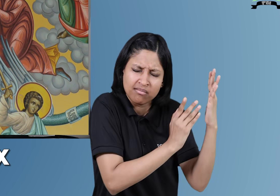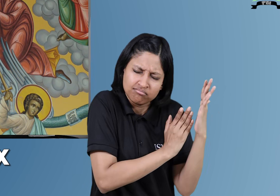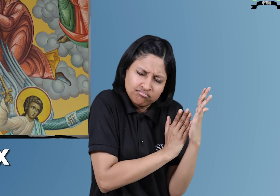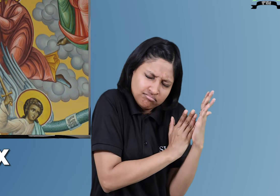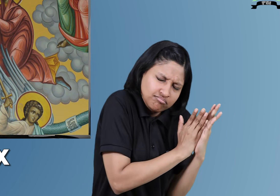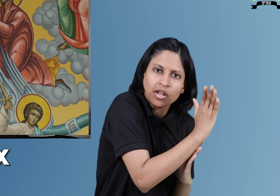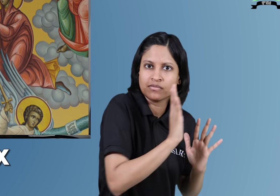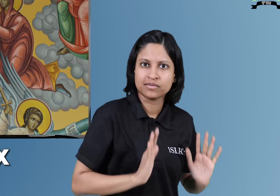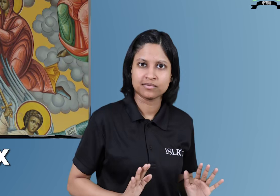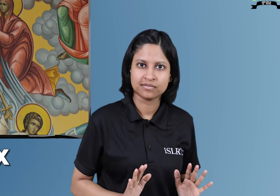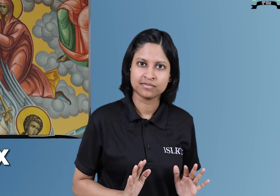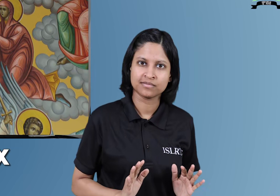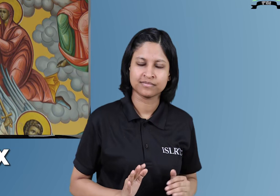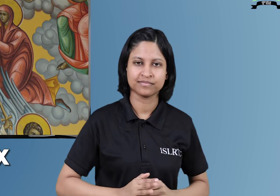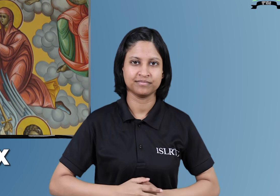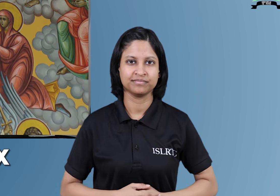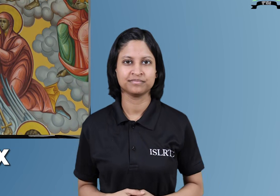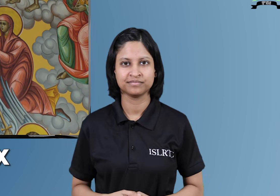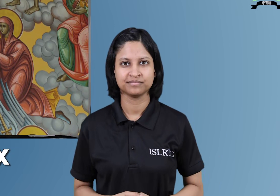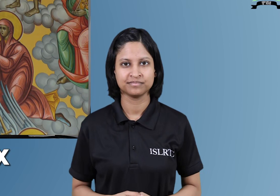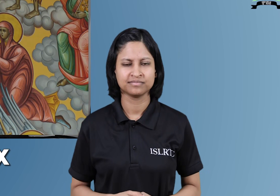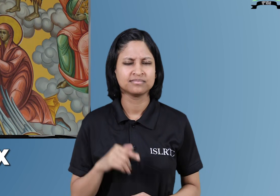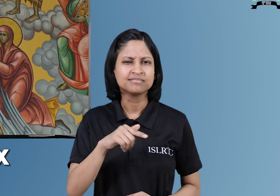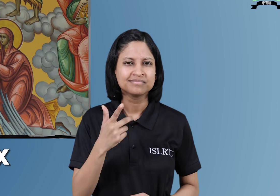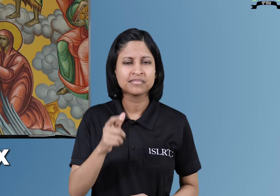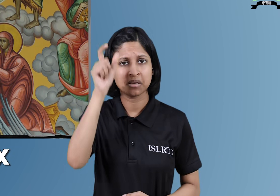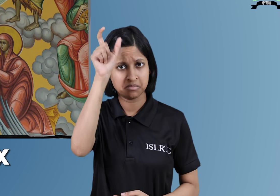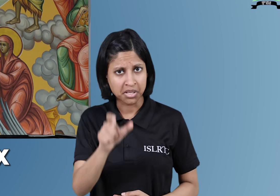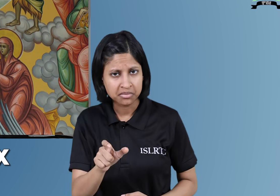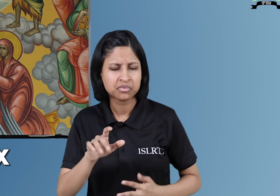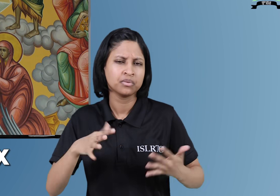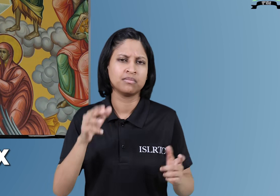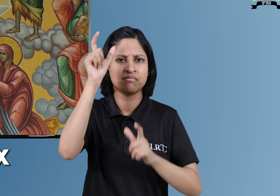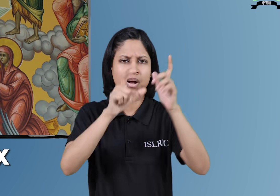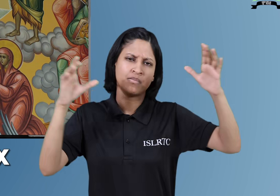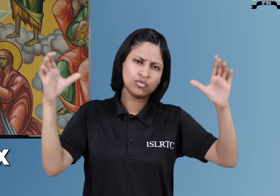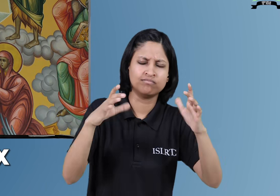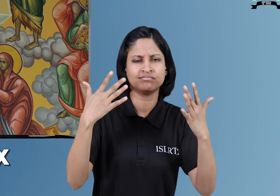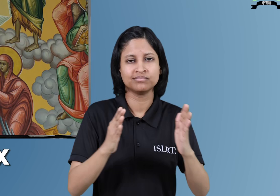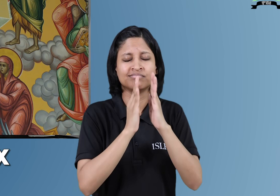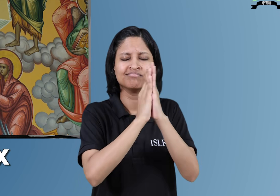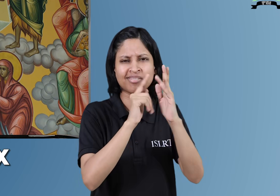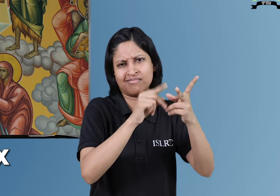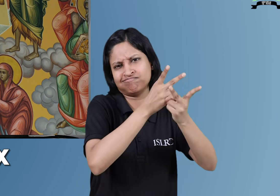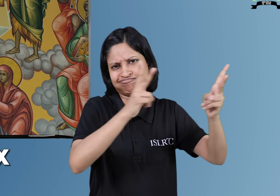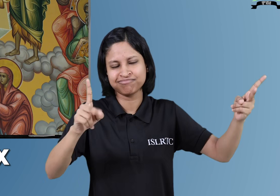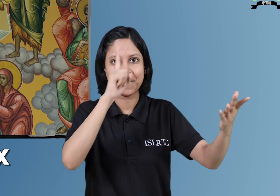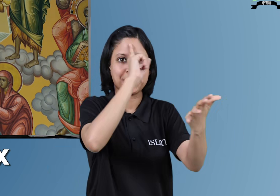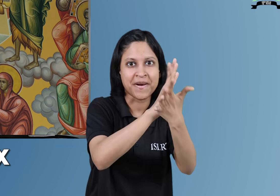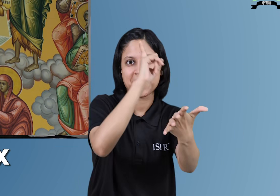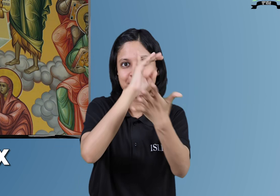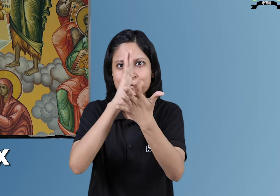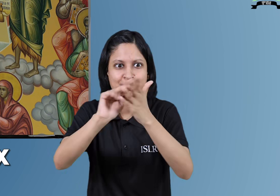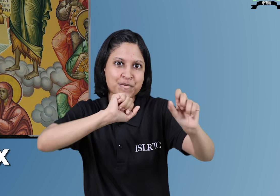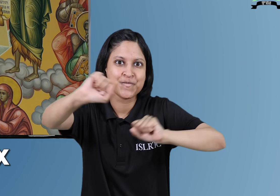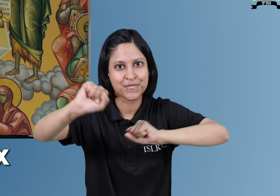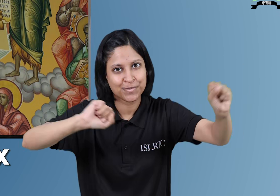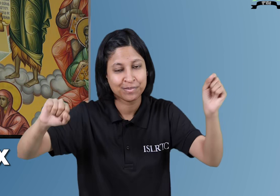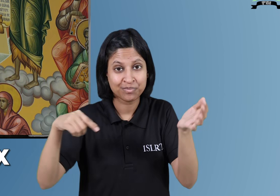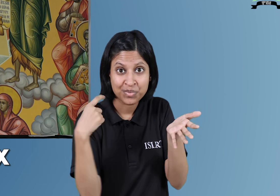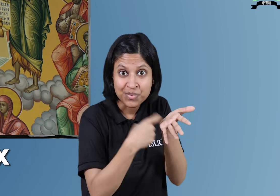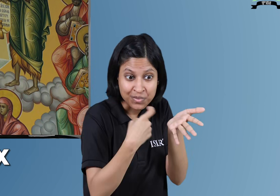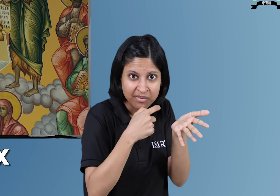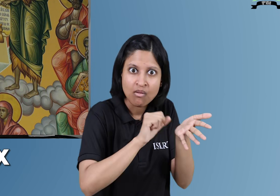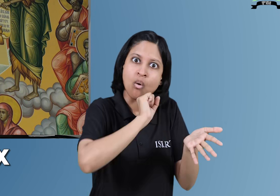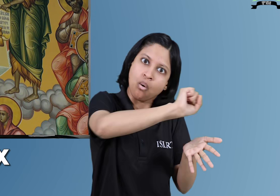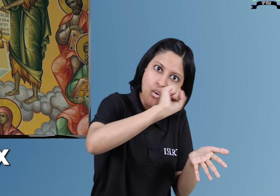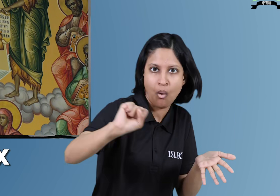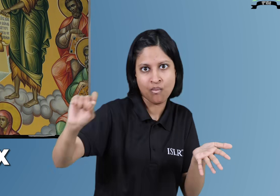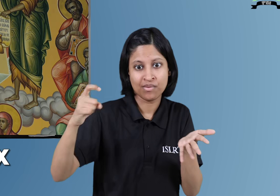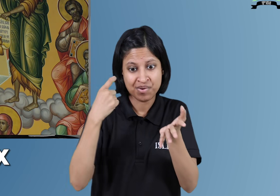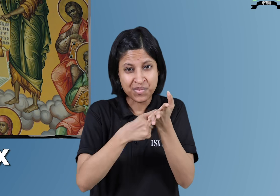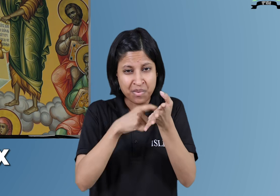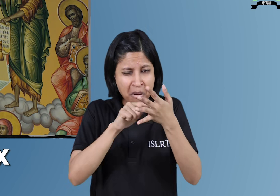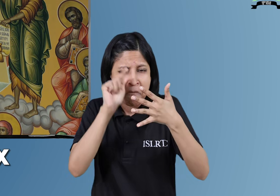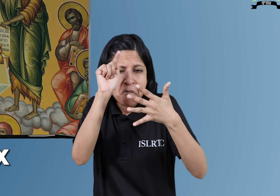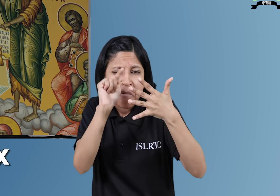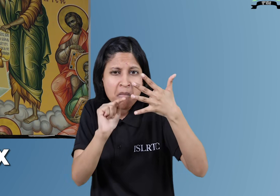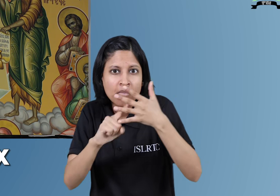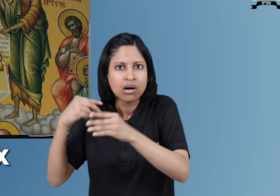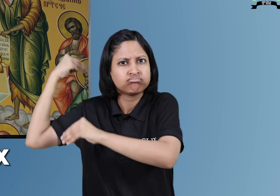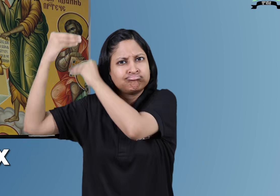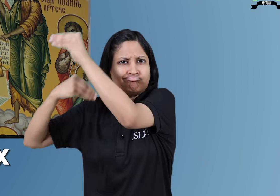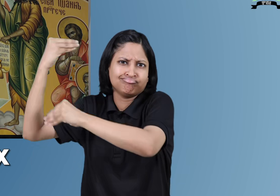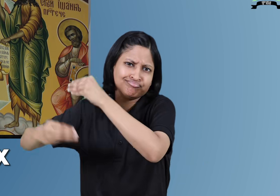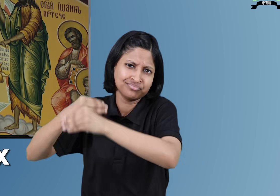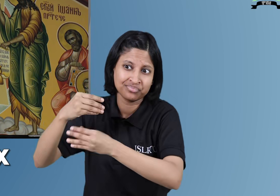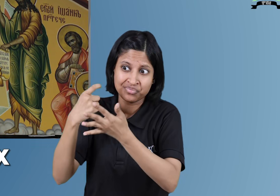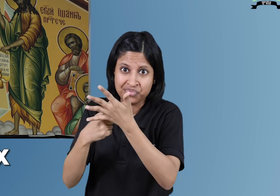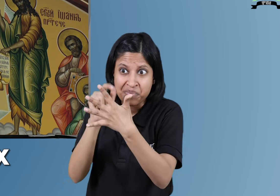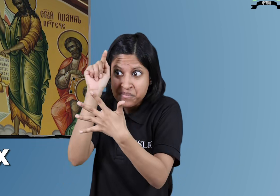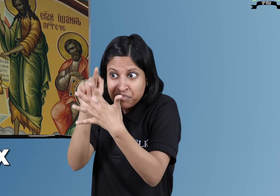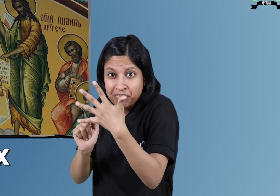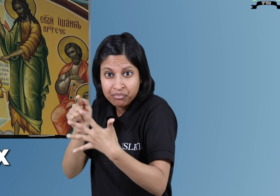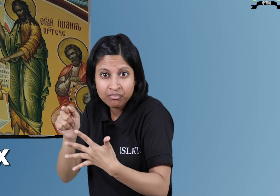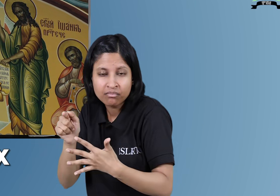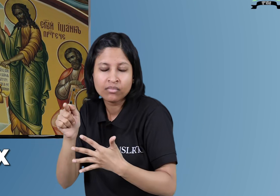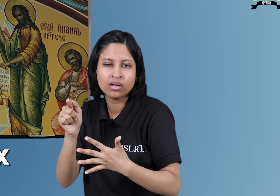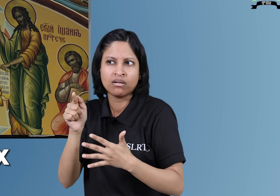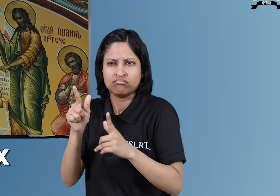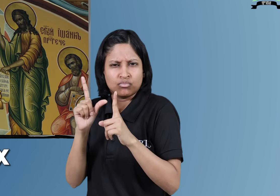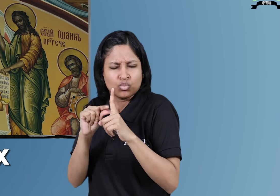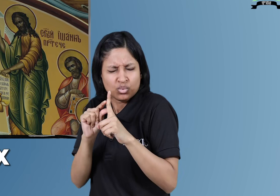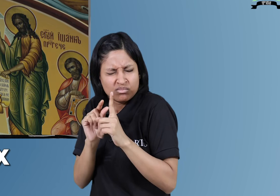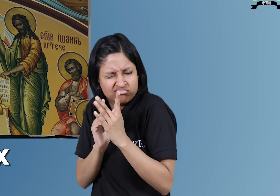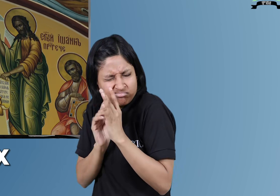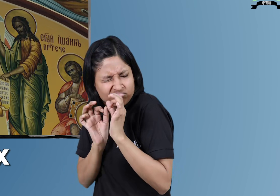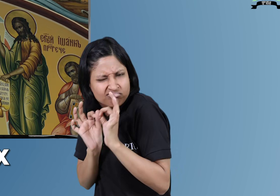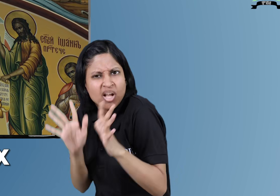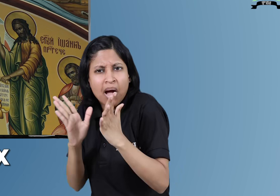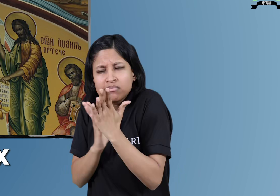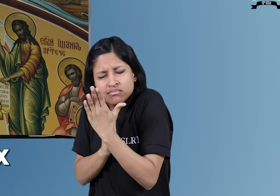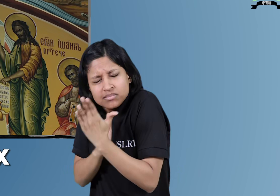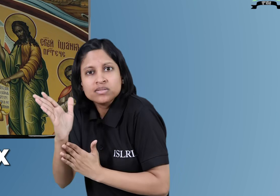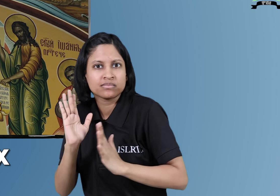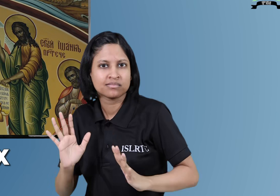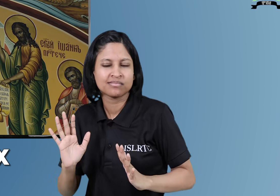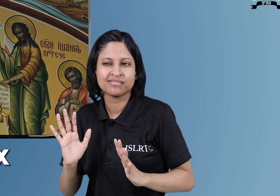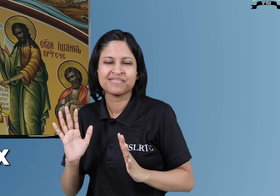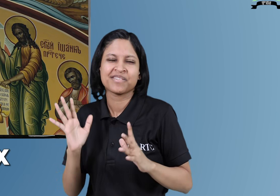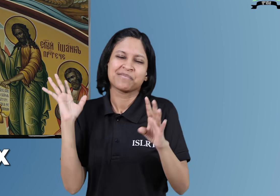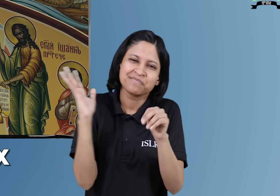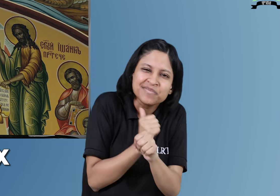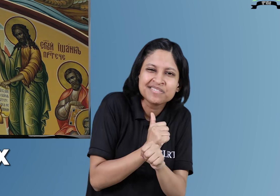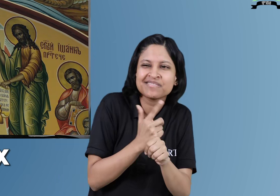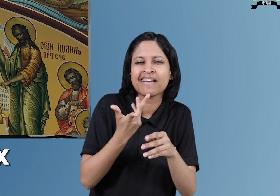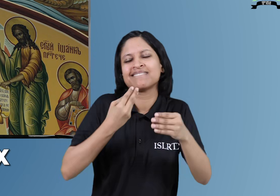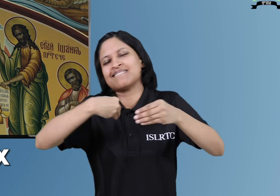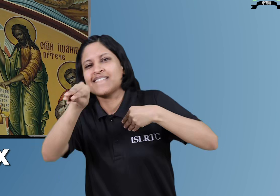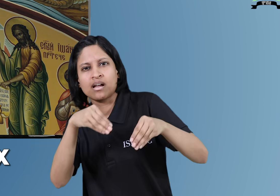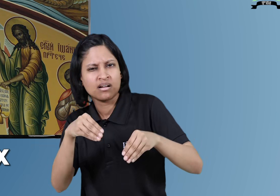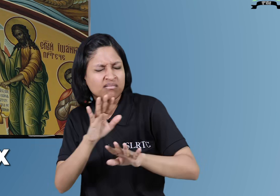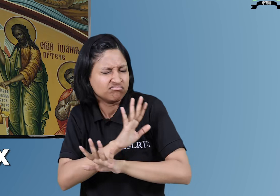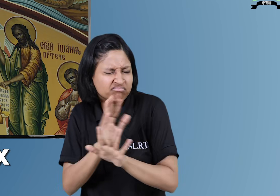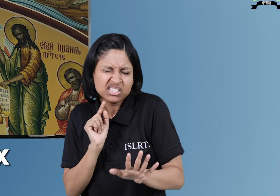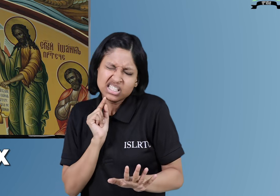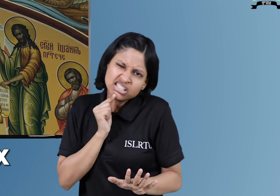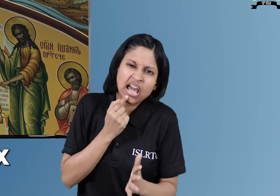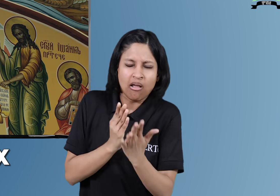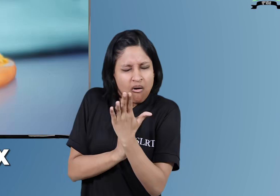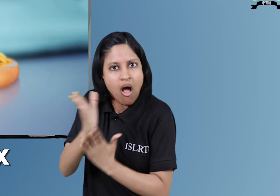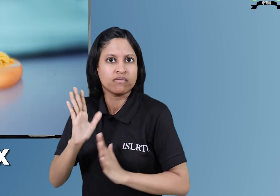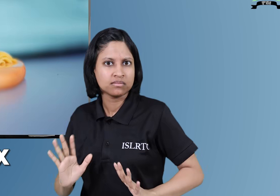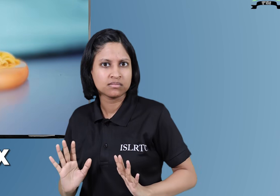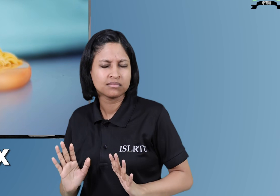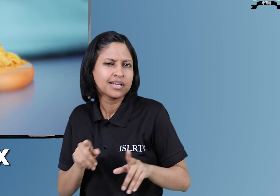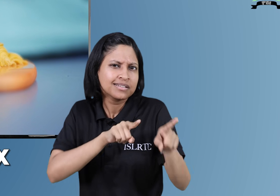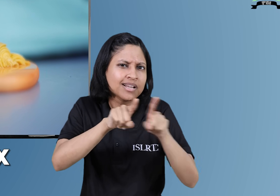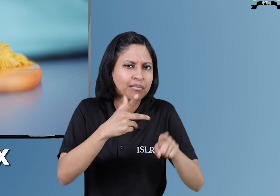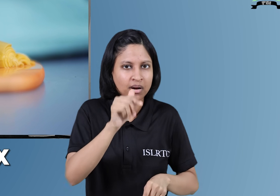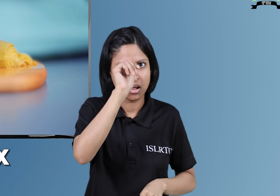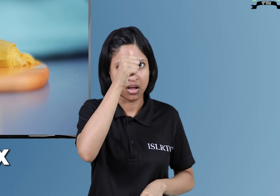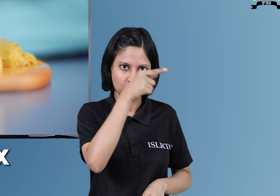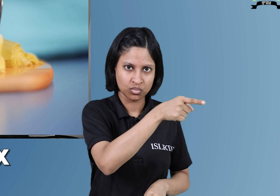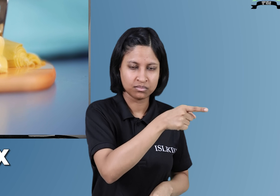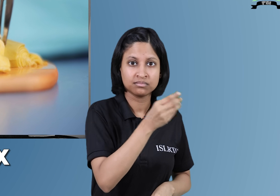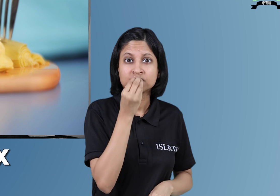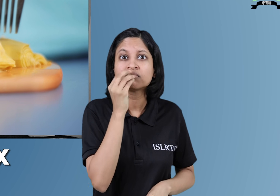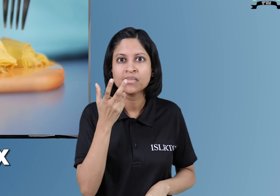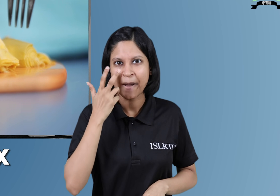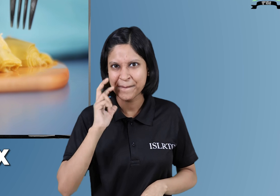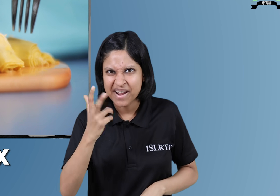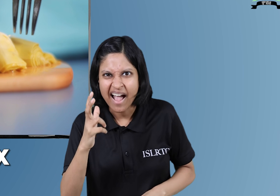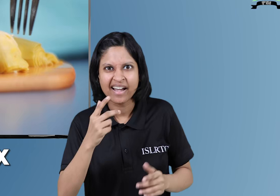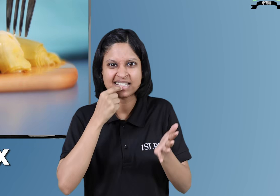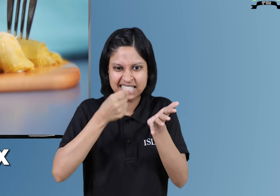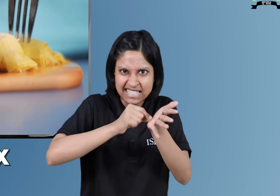Orthodox Individuals of any religion who follow the original teachings and rules that have been passed down for generations without adapting or altering them. For example,